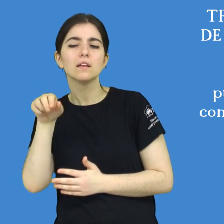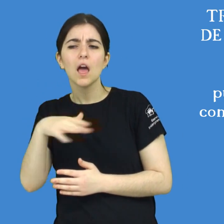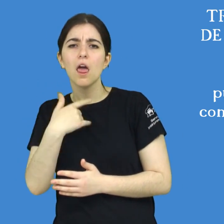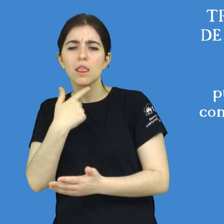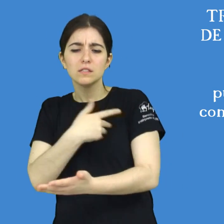querer decir